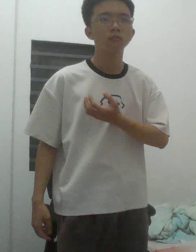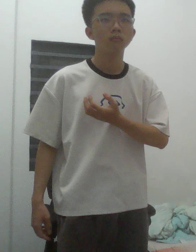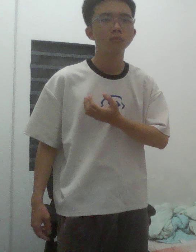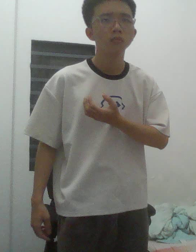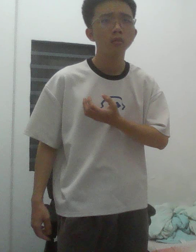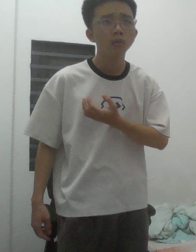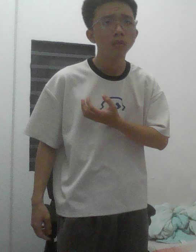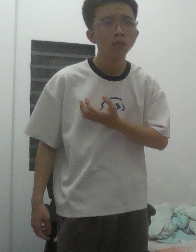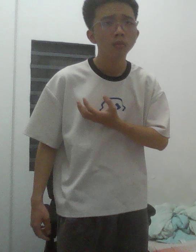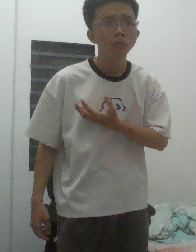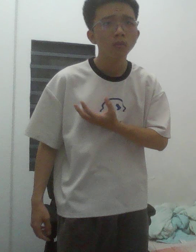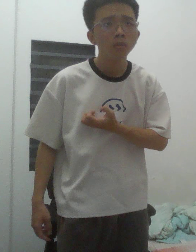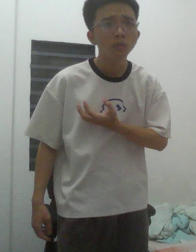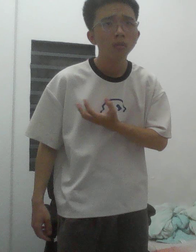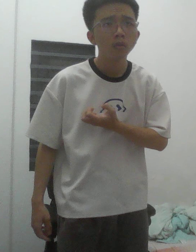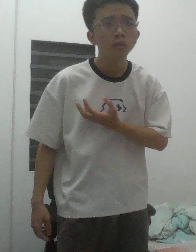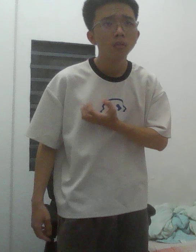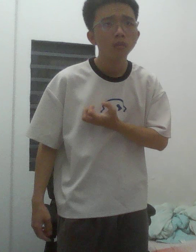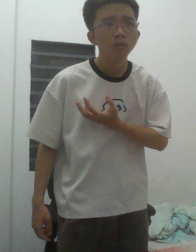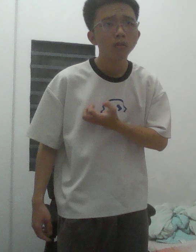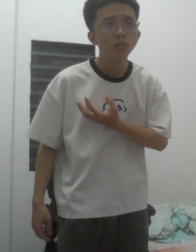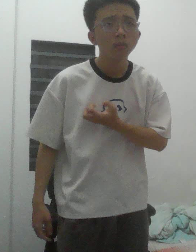lo so